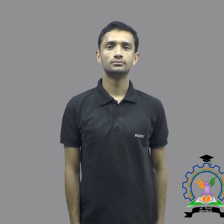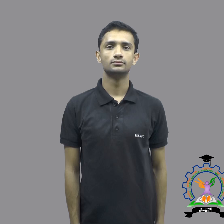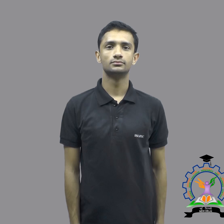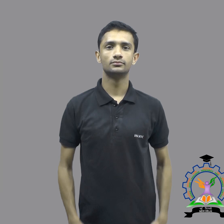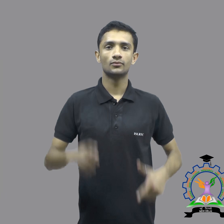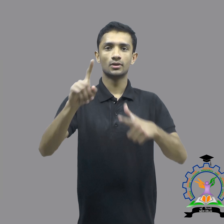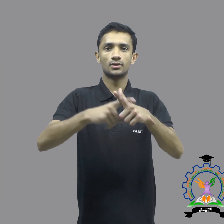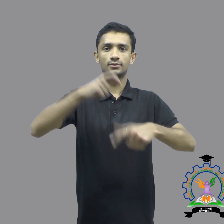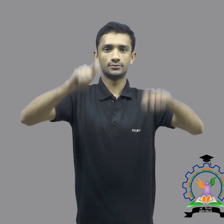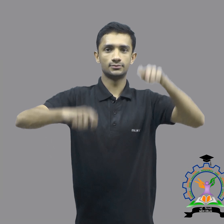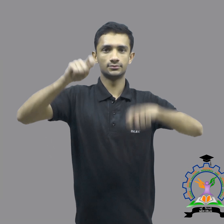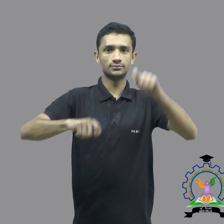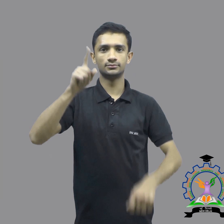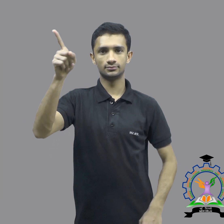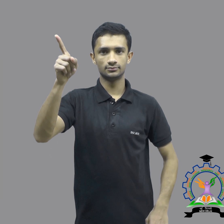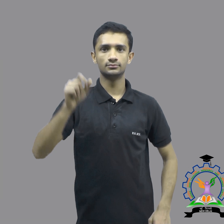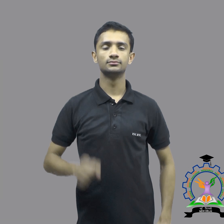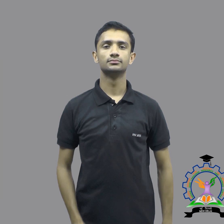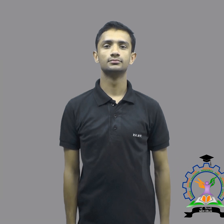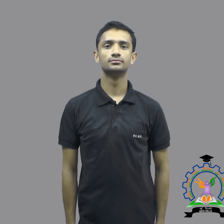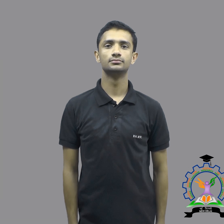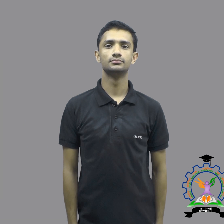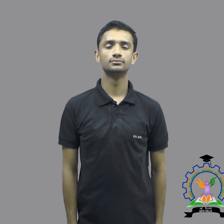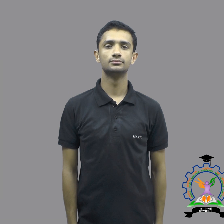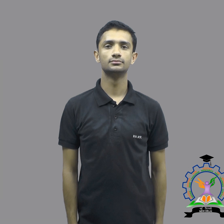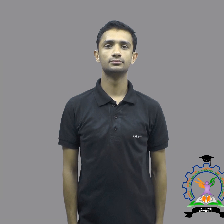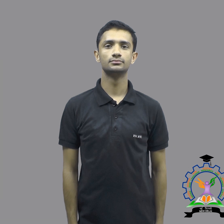Jharkhand